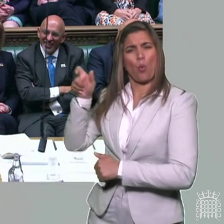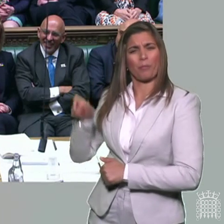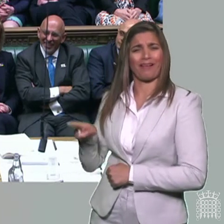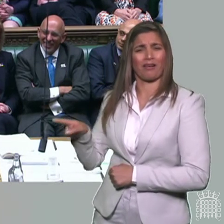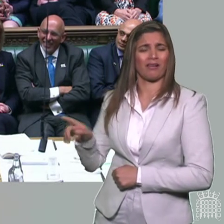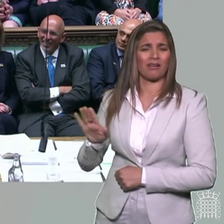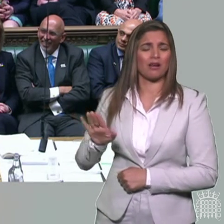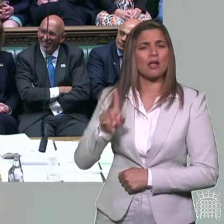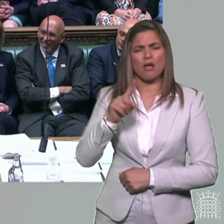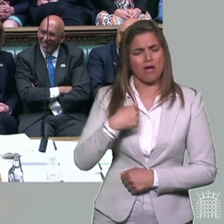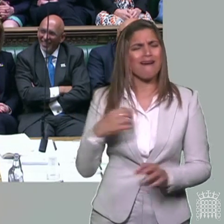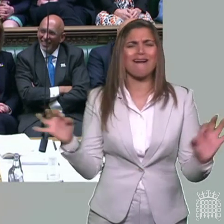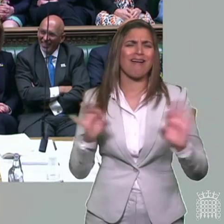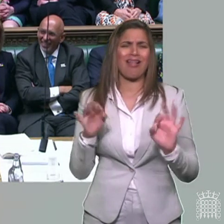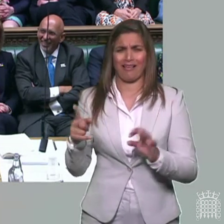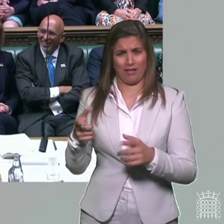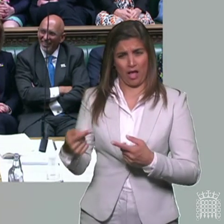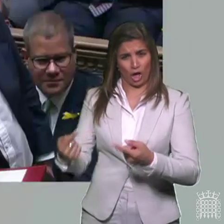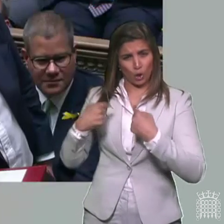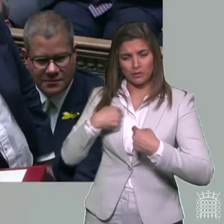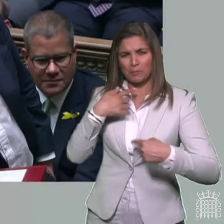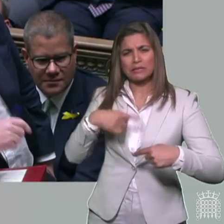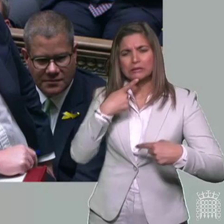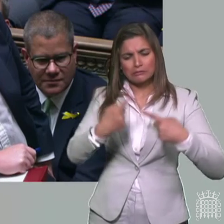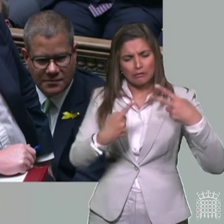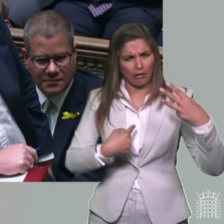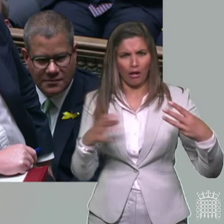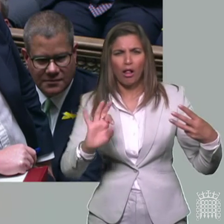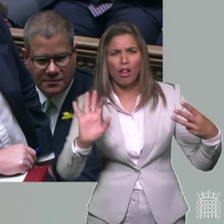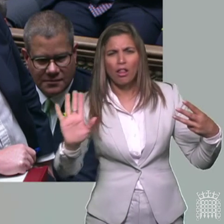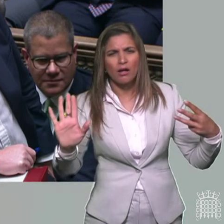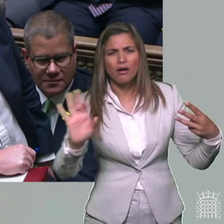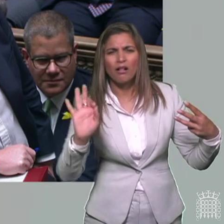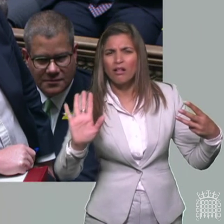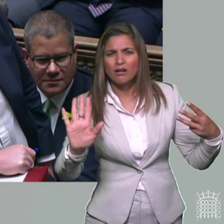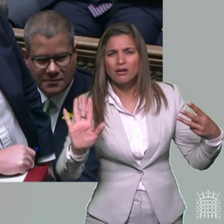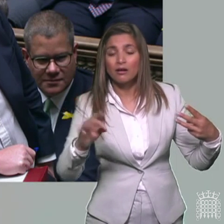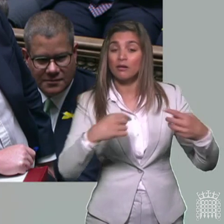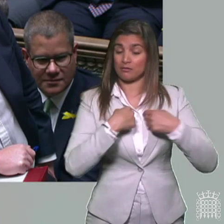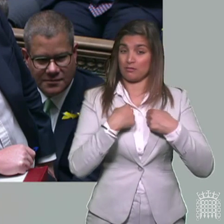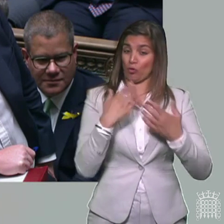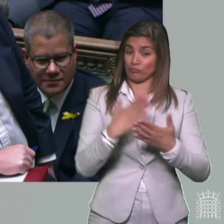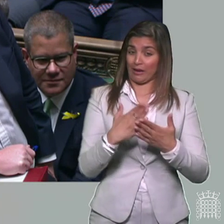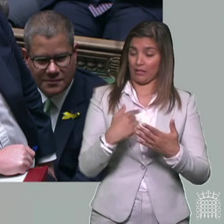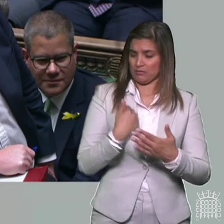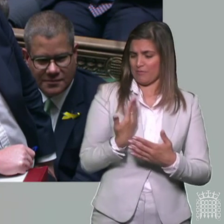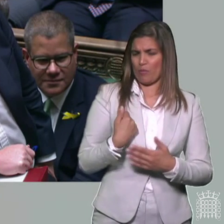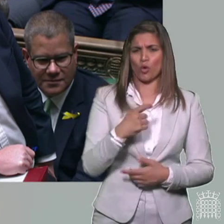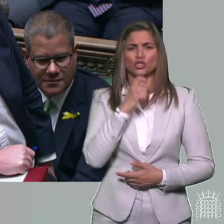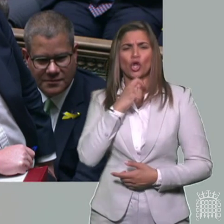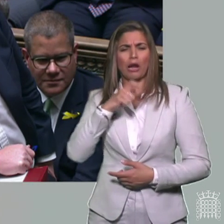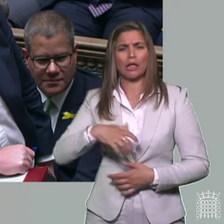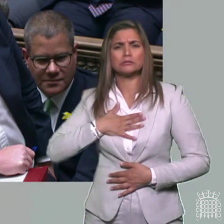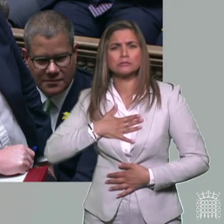I said nothing of the kind. I have the highest admiration, as a journalist and a former journalist, for what journalists do.